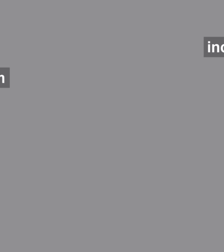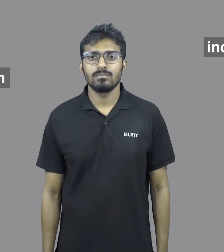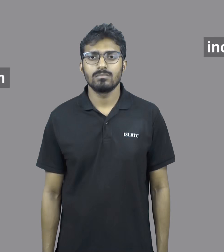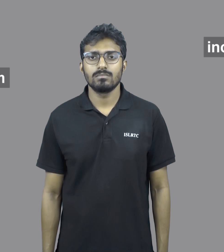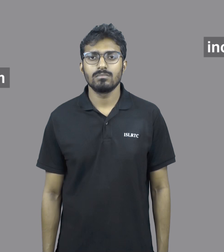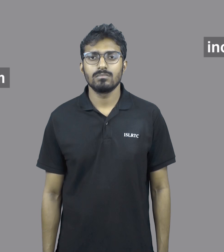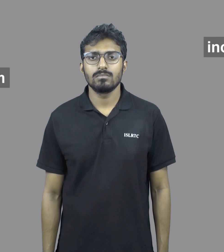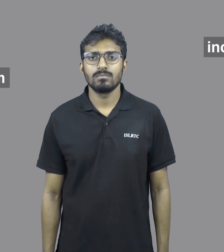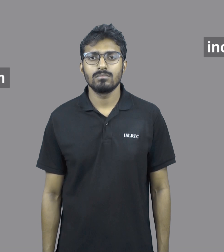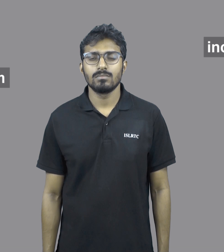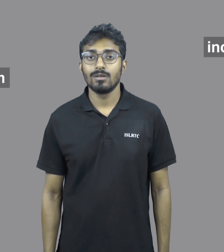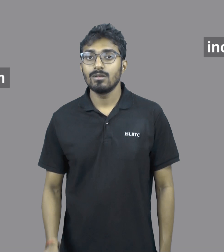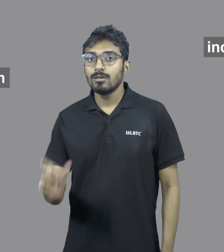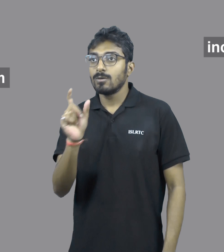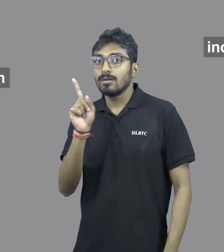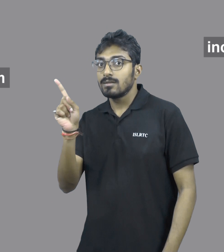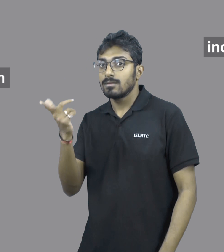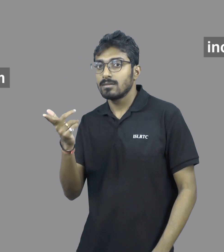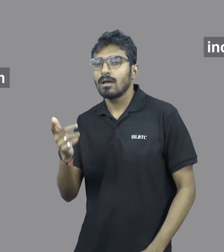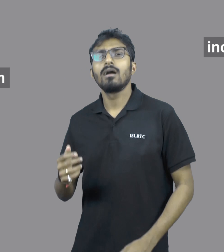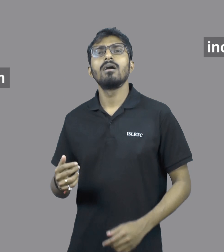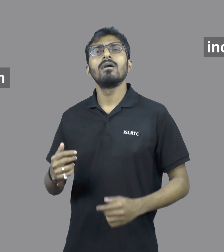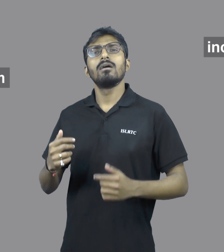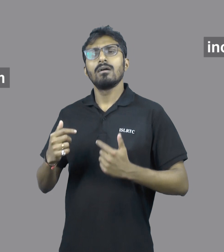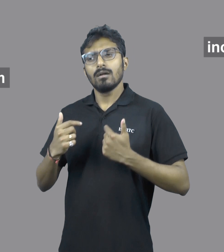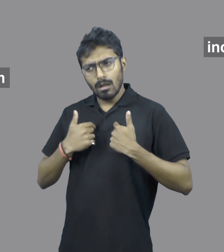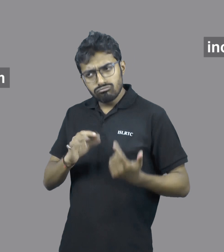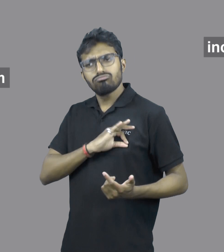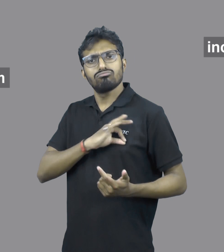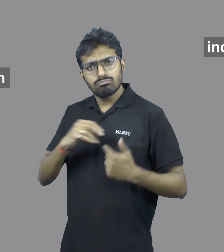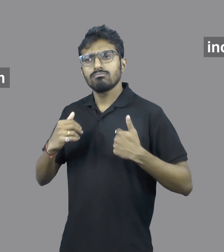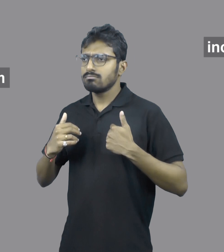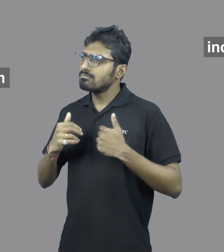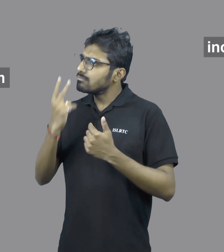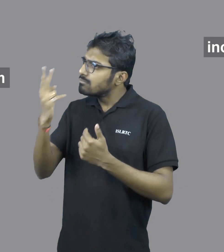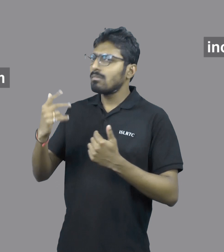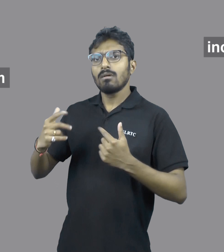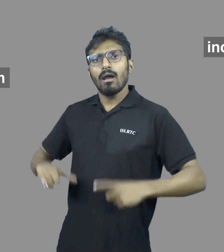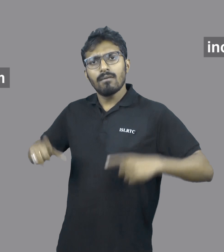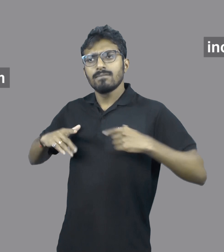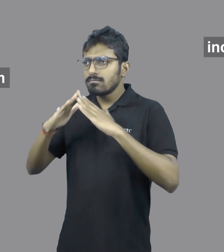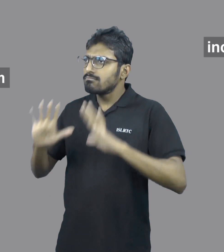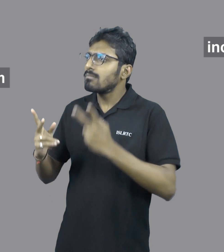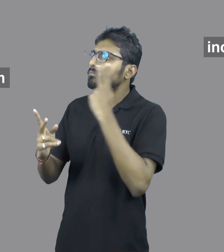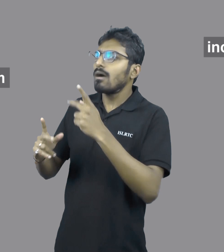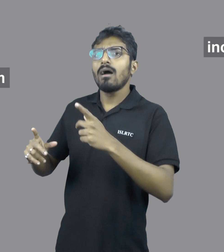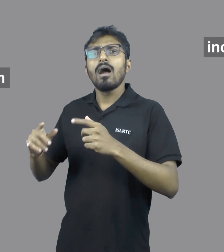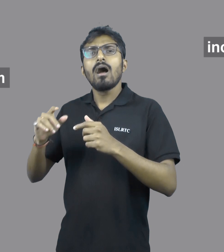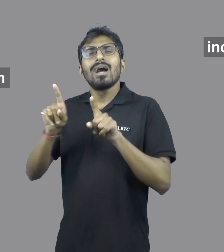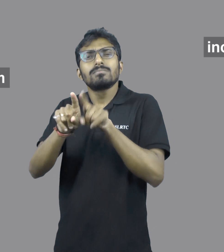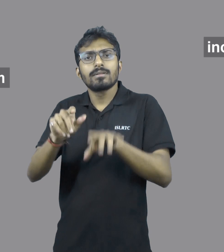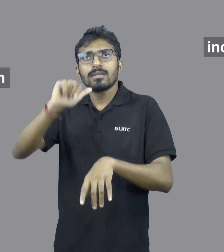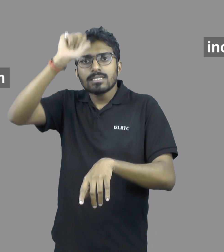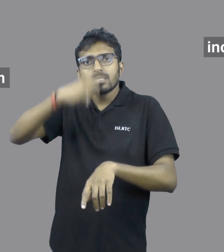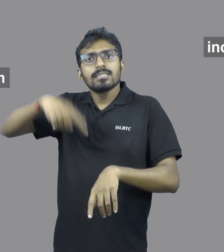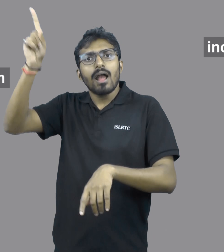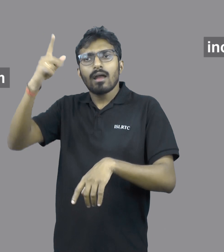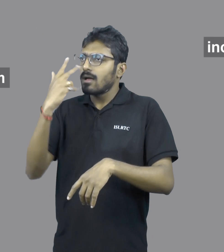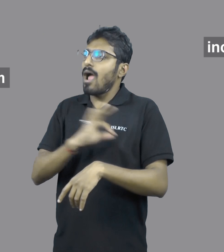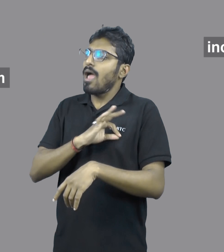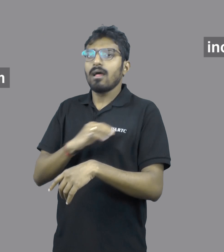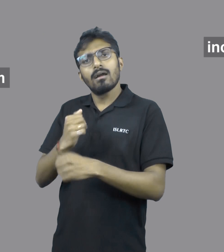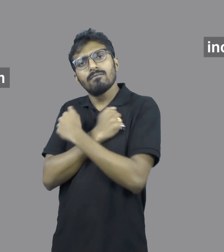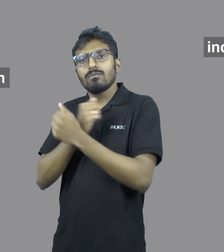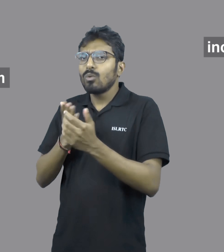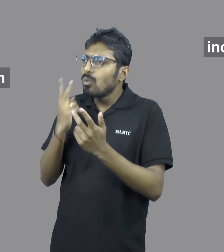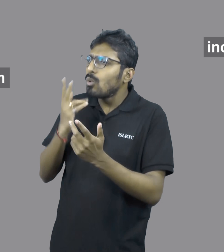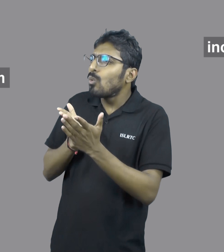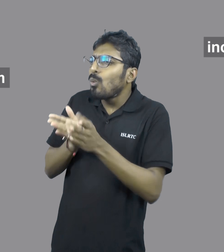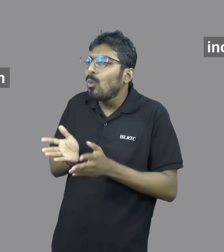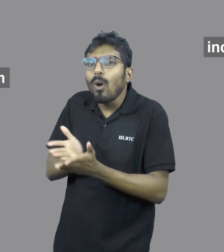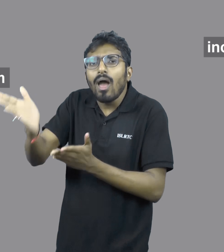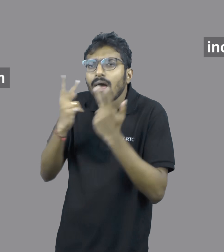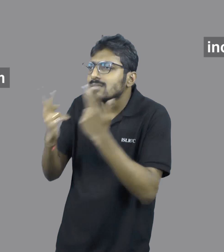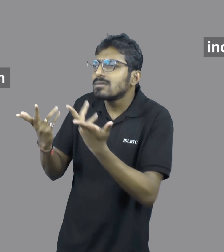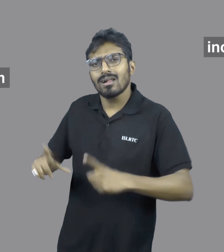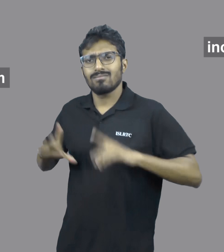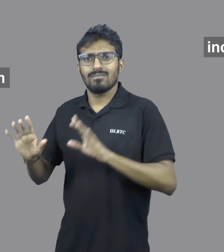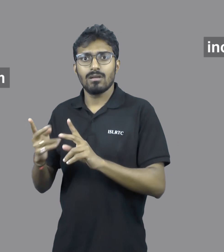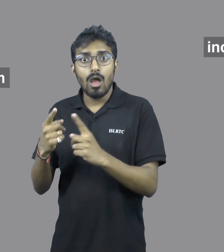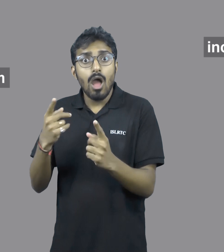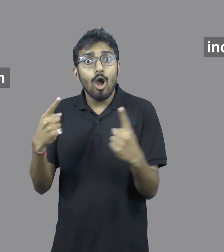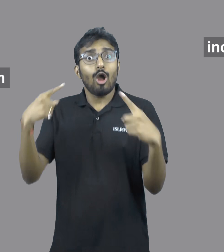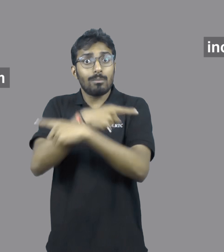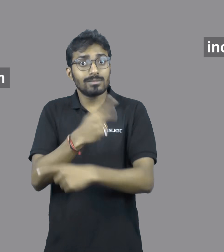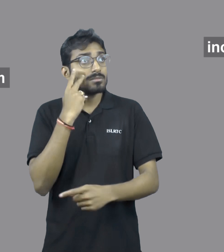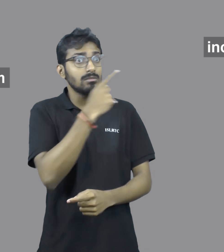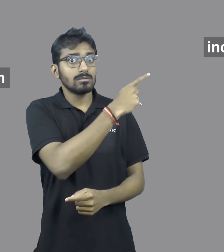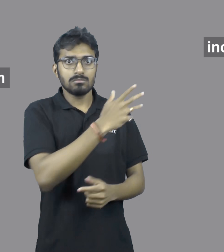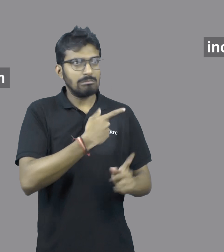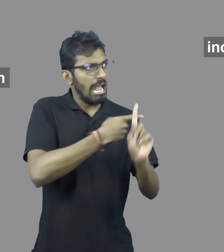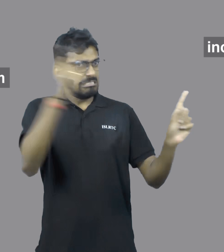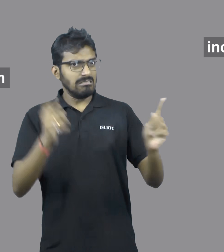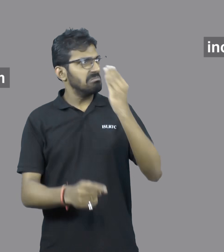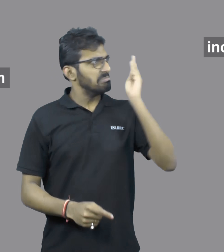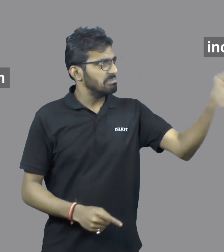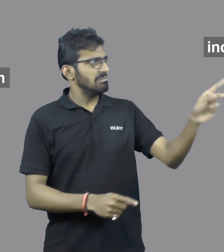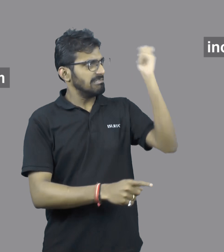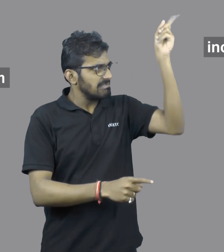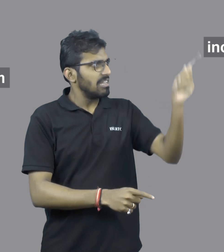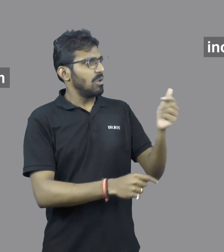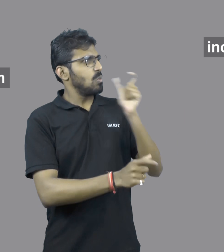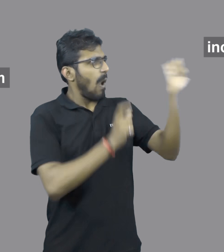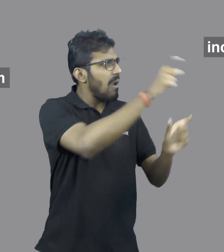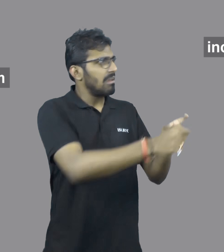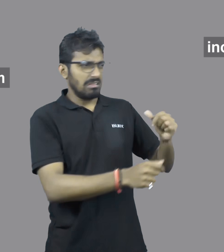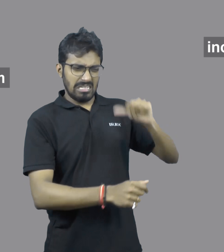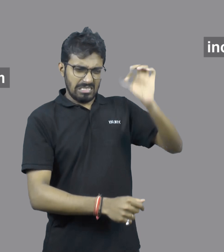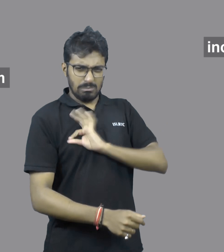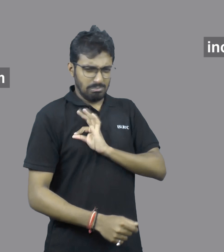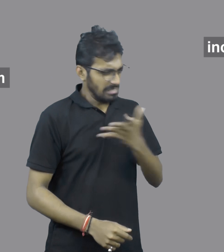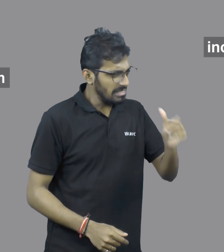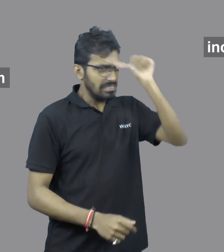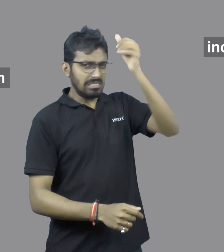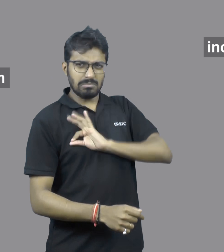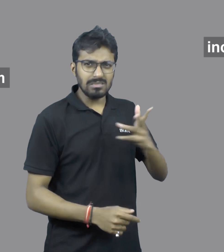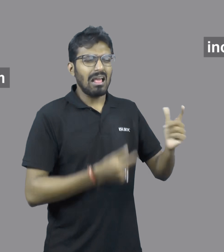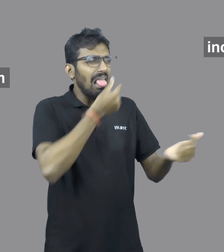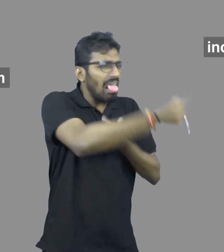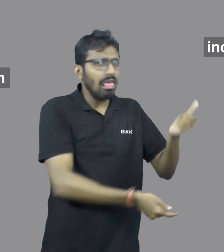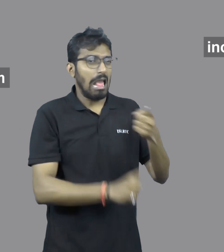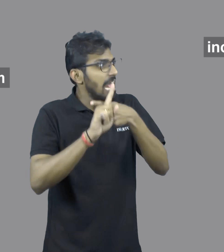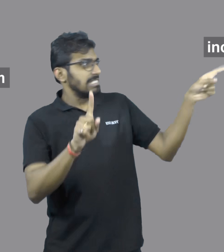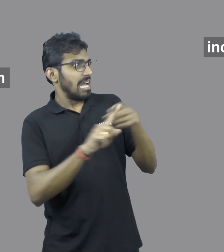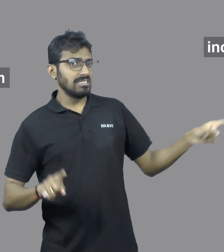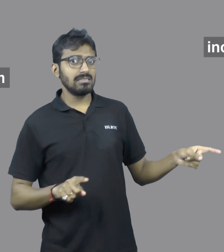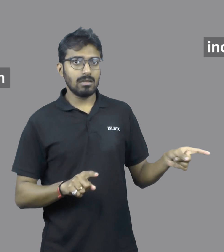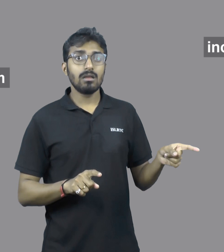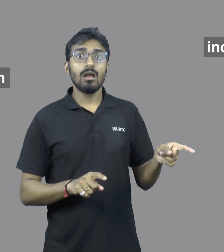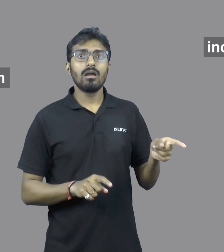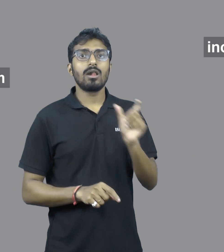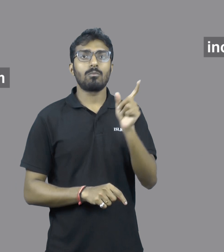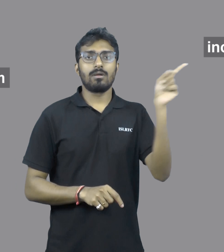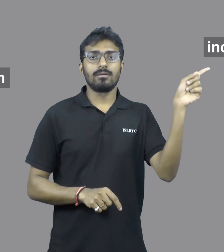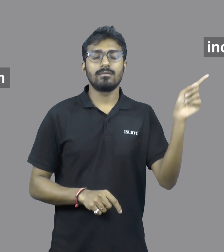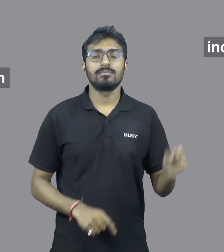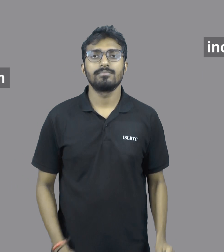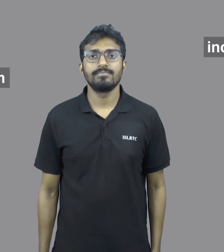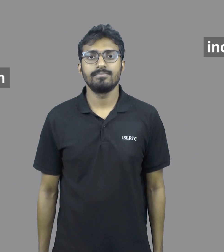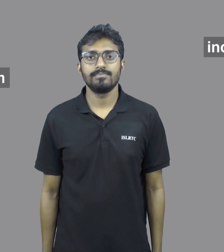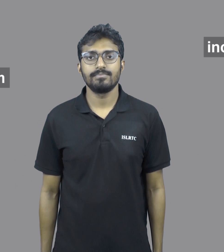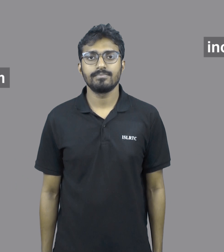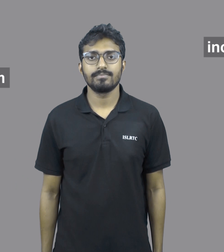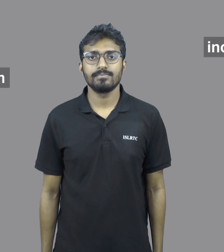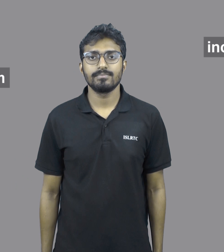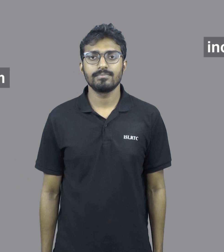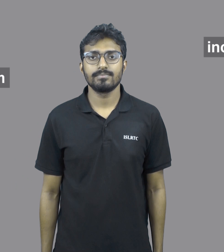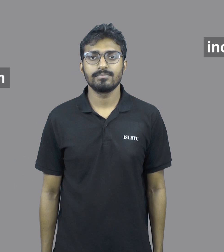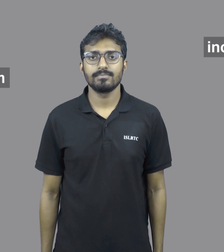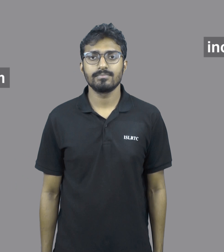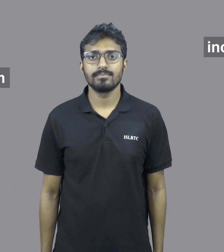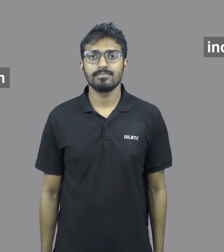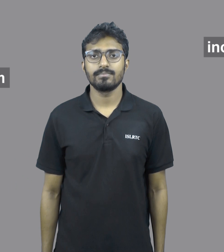Nationalism Incivism